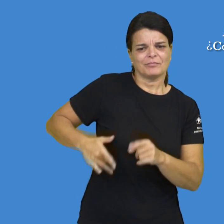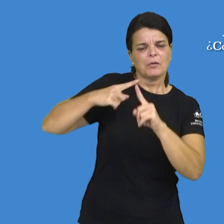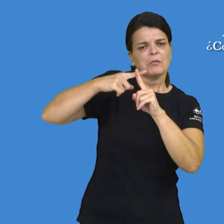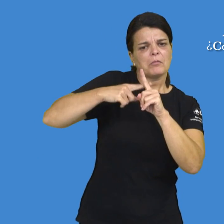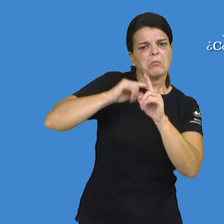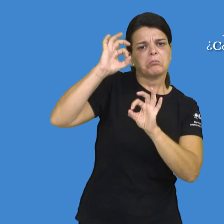nivel